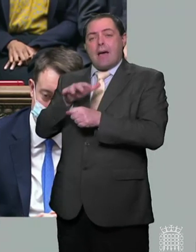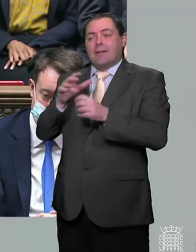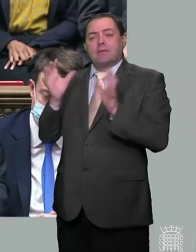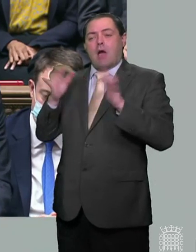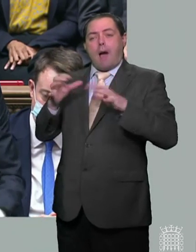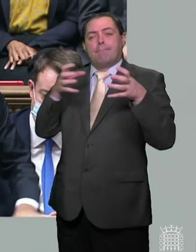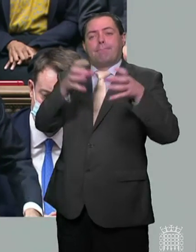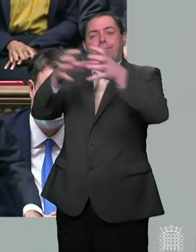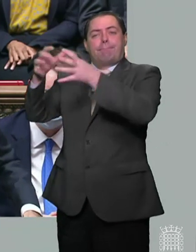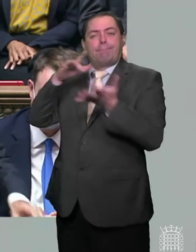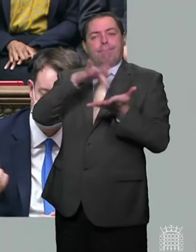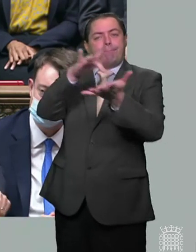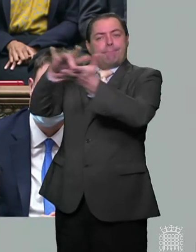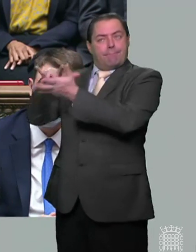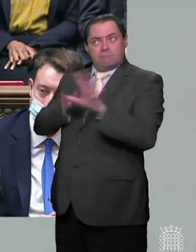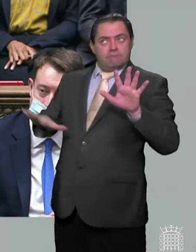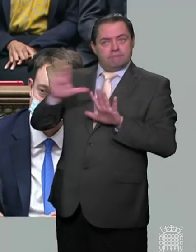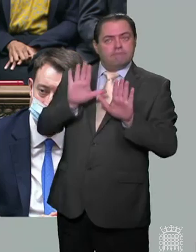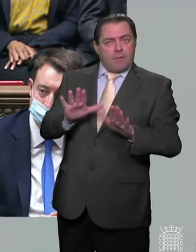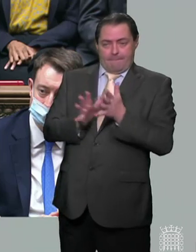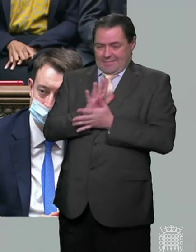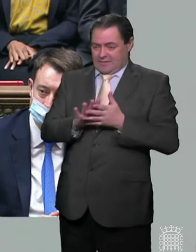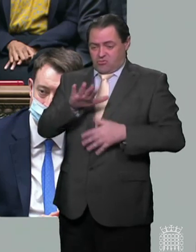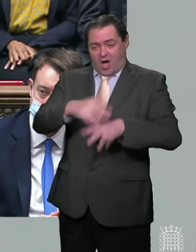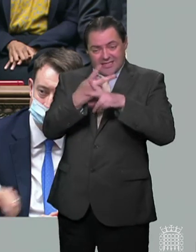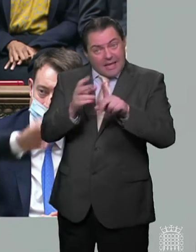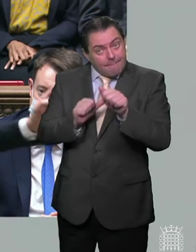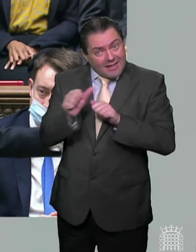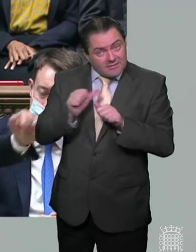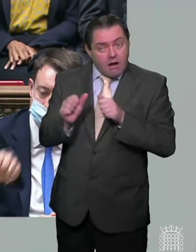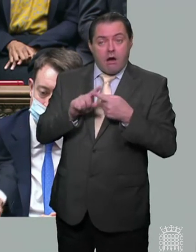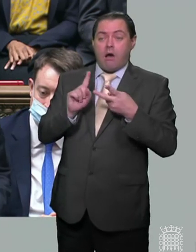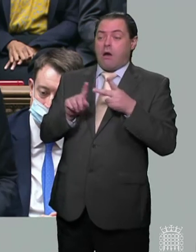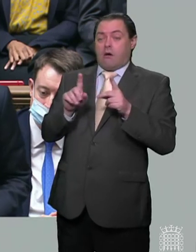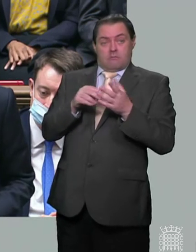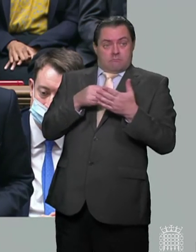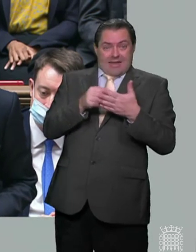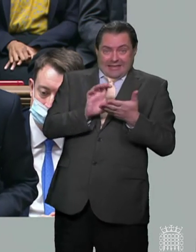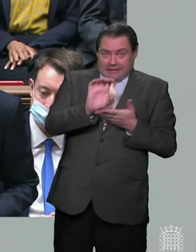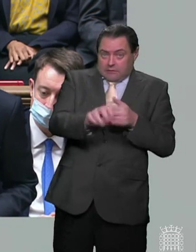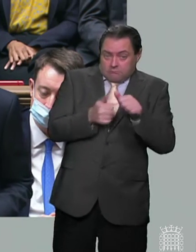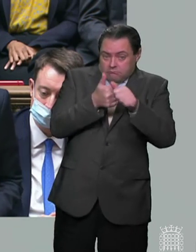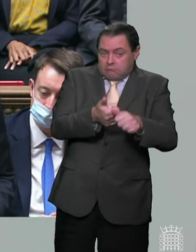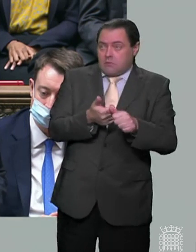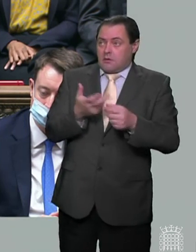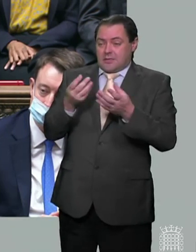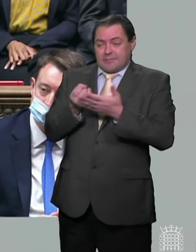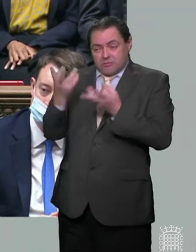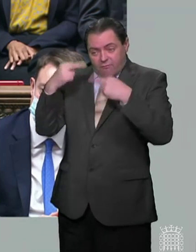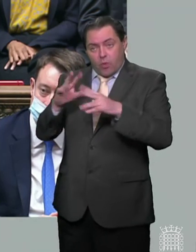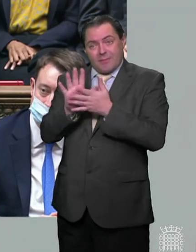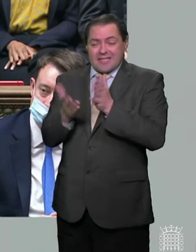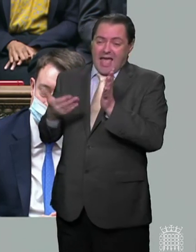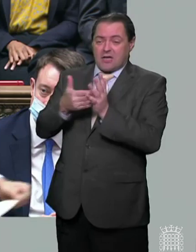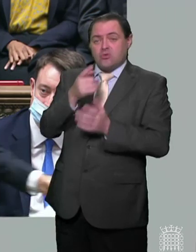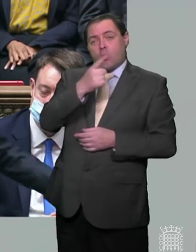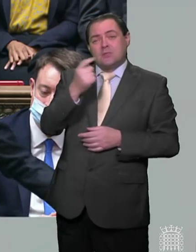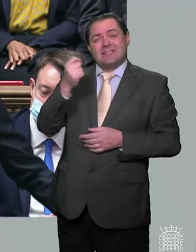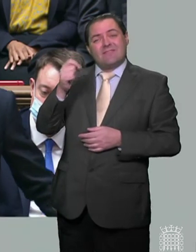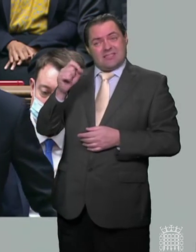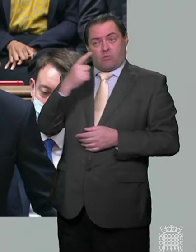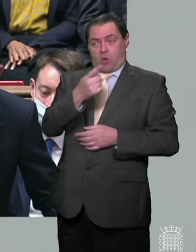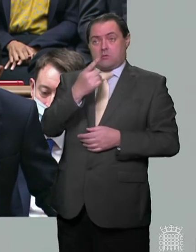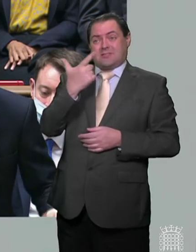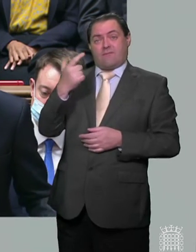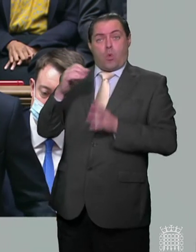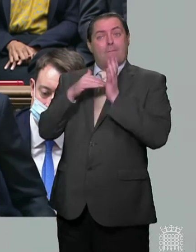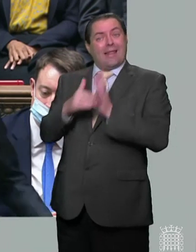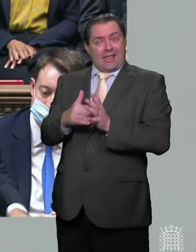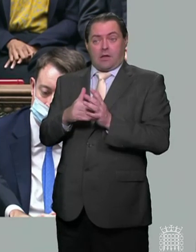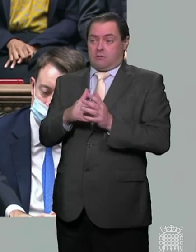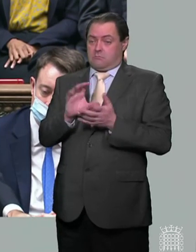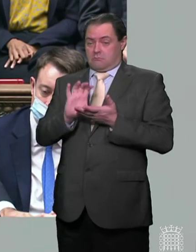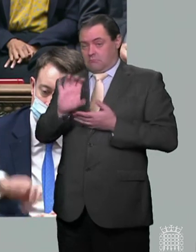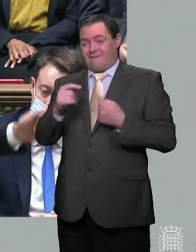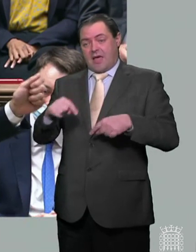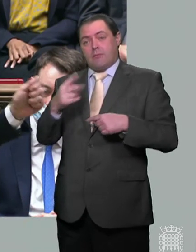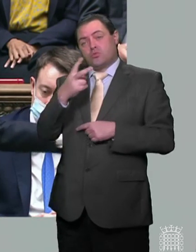To improve the quality of childcare, we are going to pay providers more, with today’s spending review providing an extra £170 million by 2024-25.